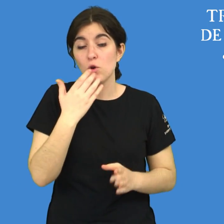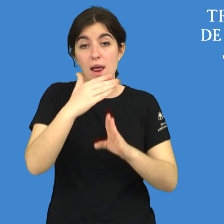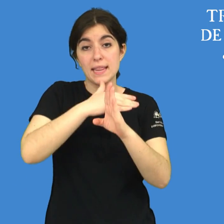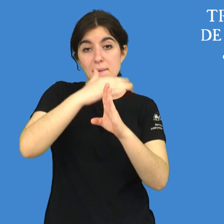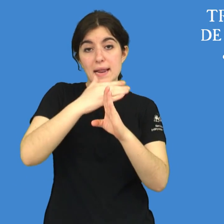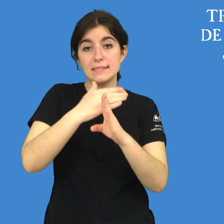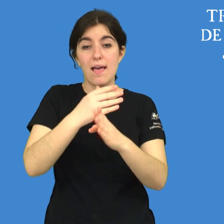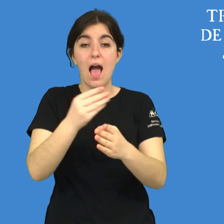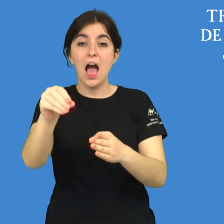nivel